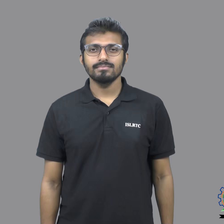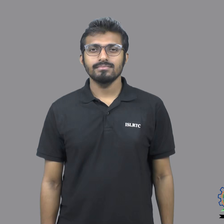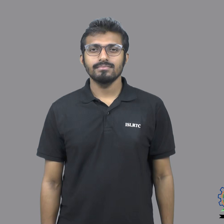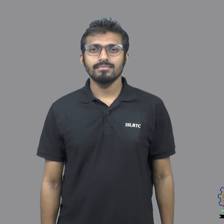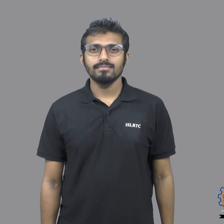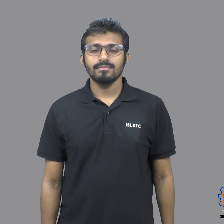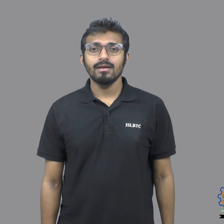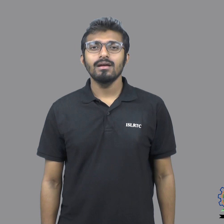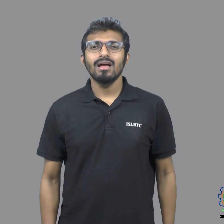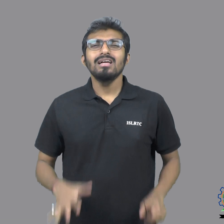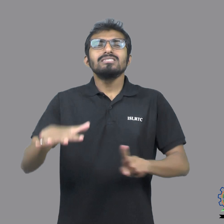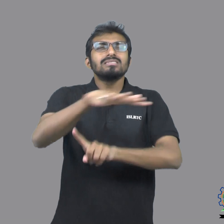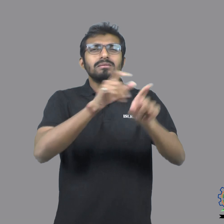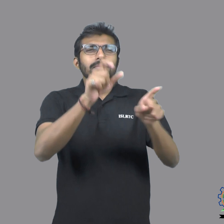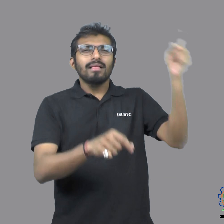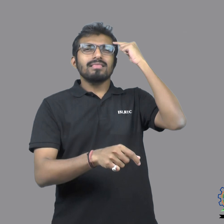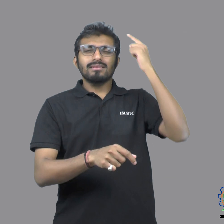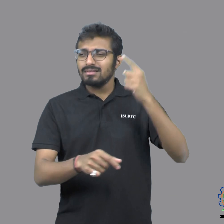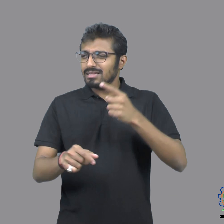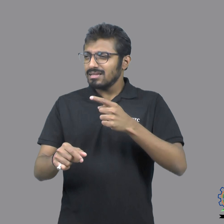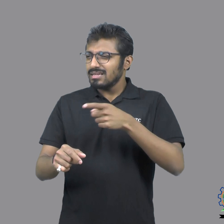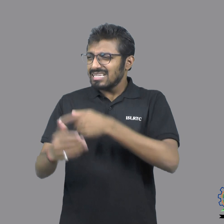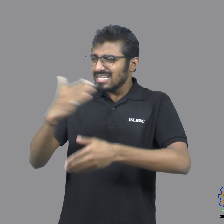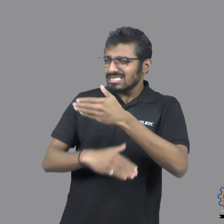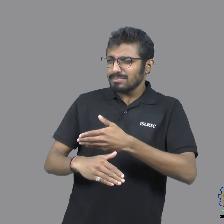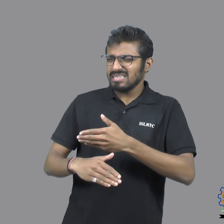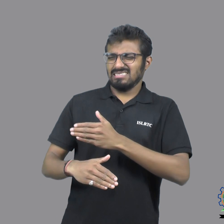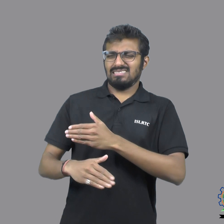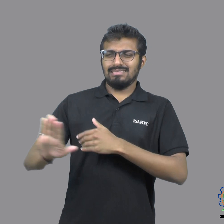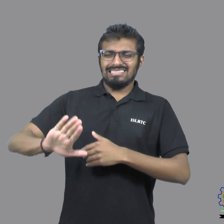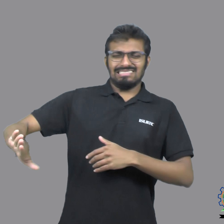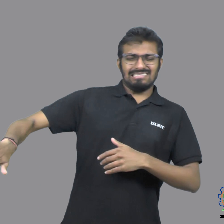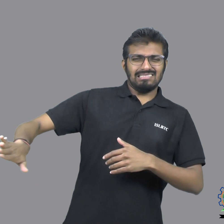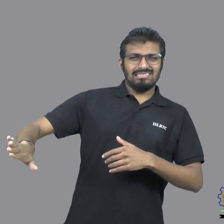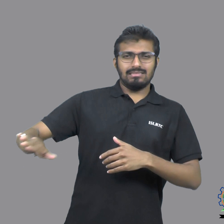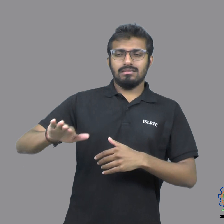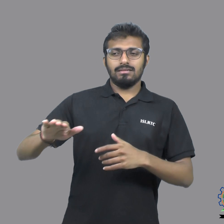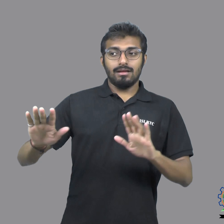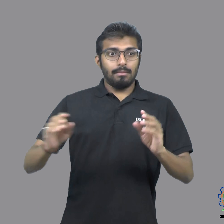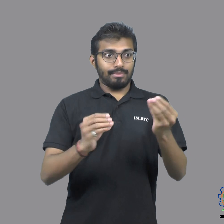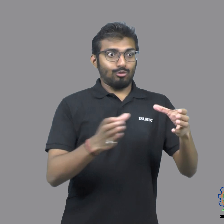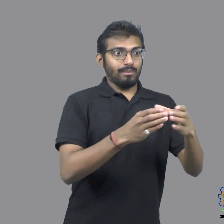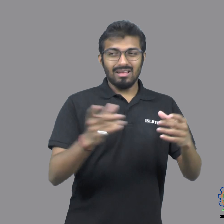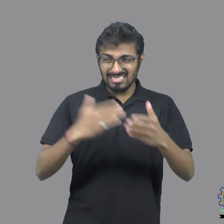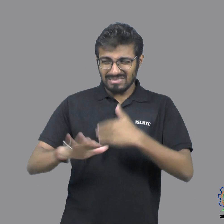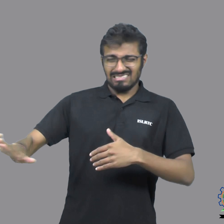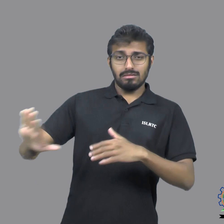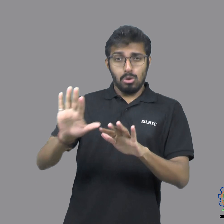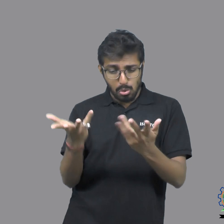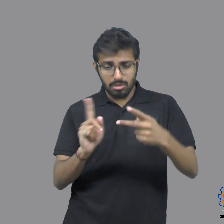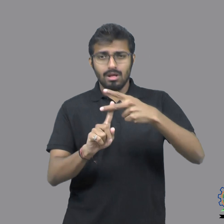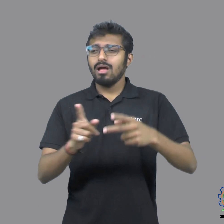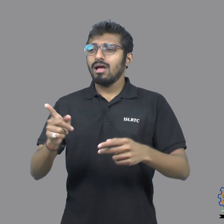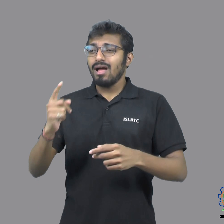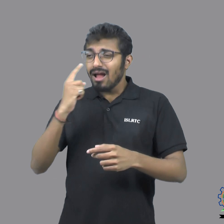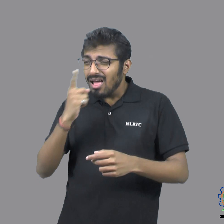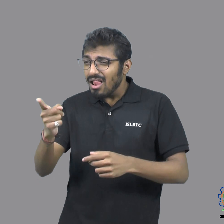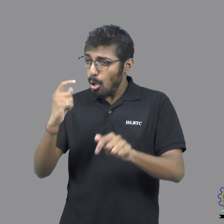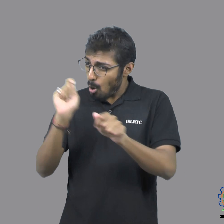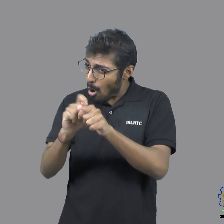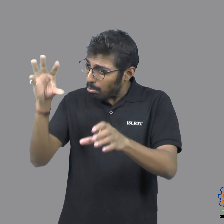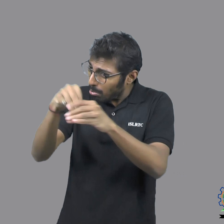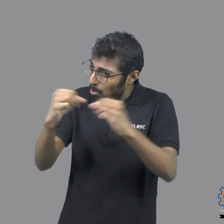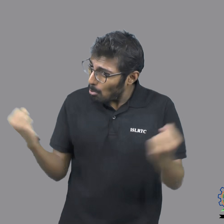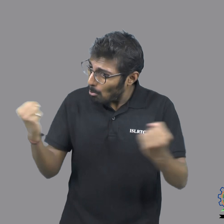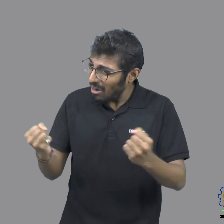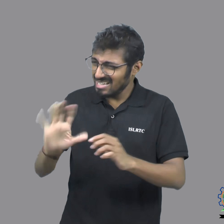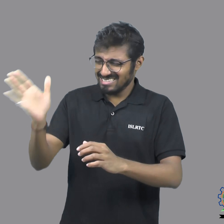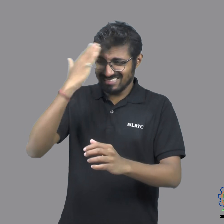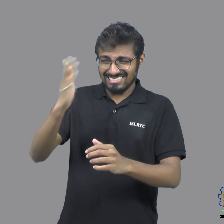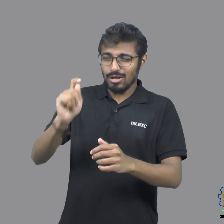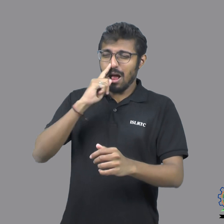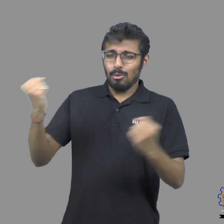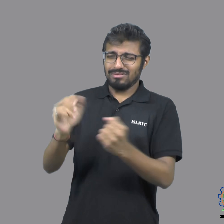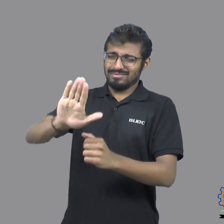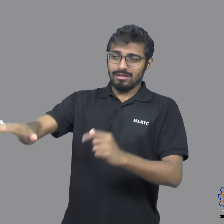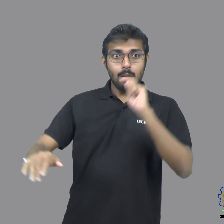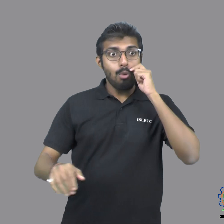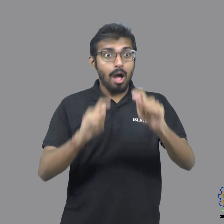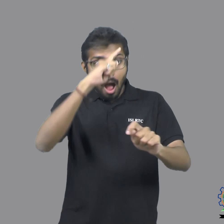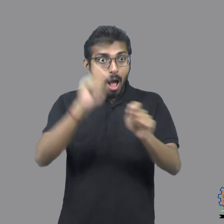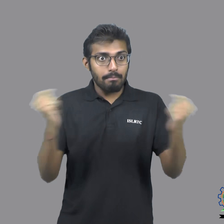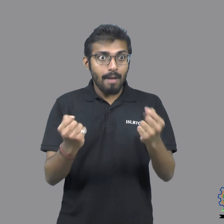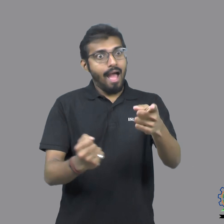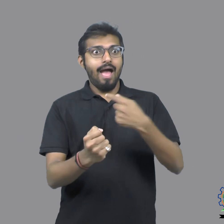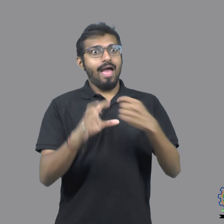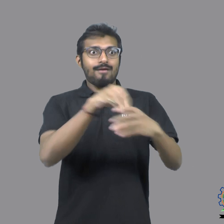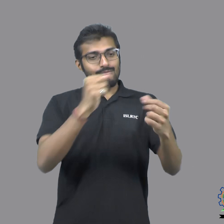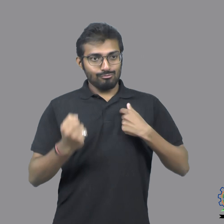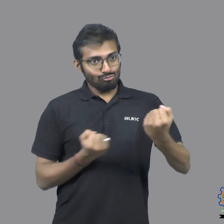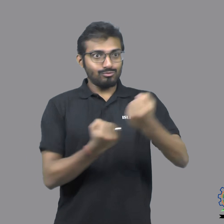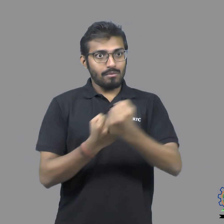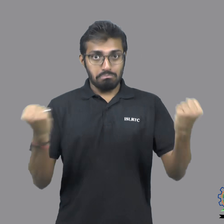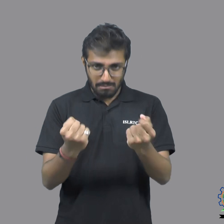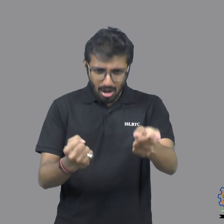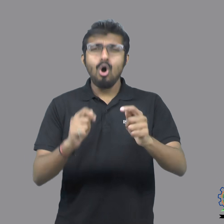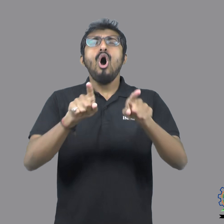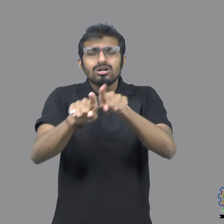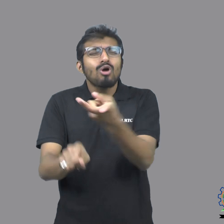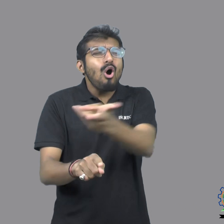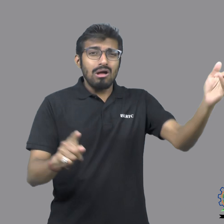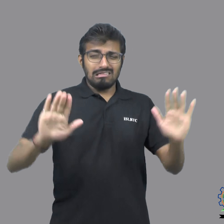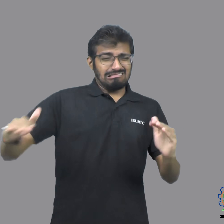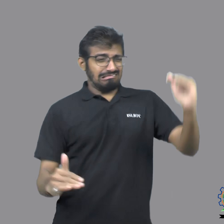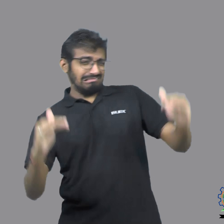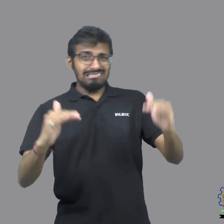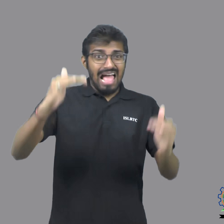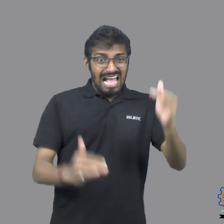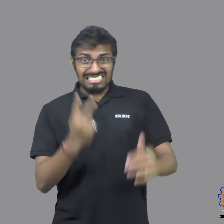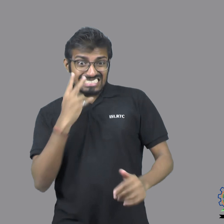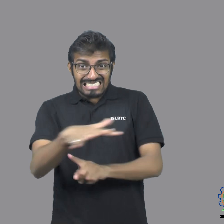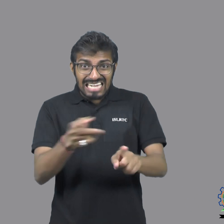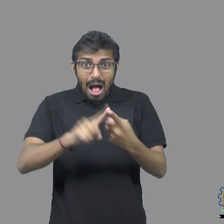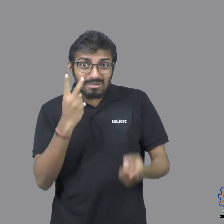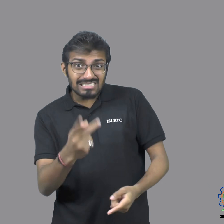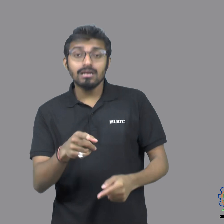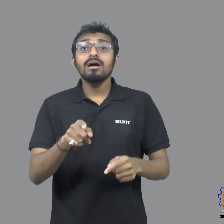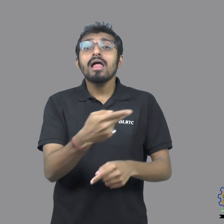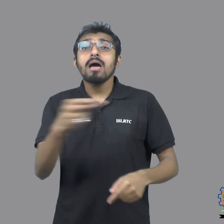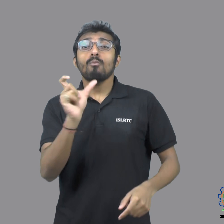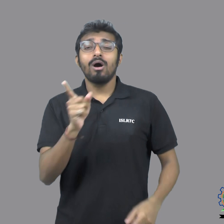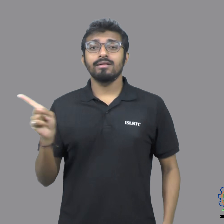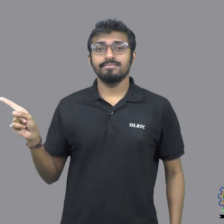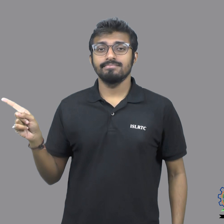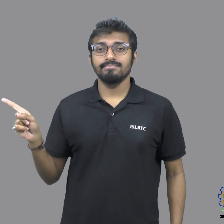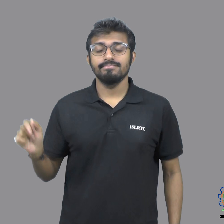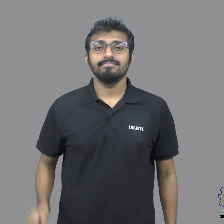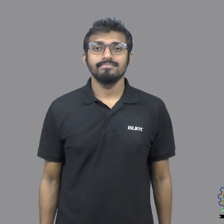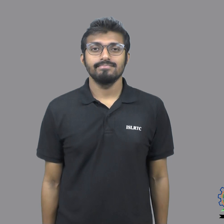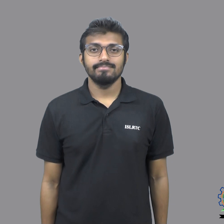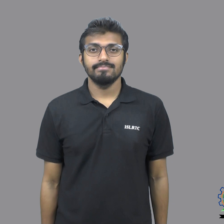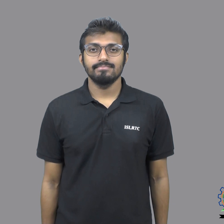Discrimination